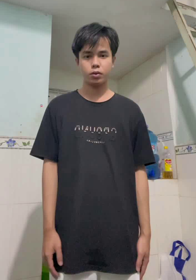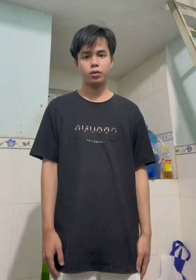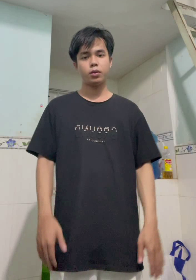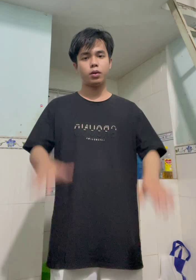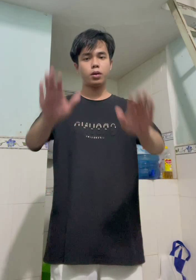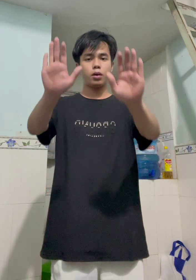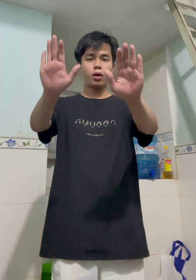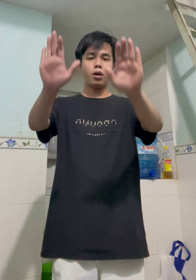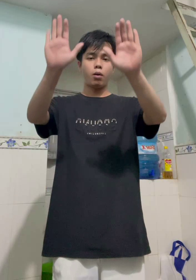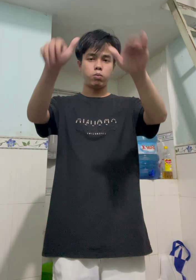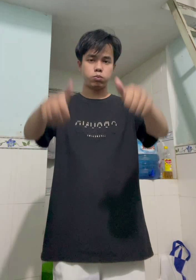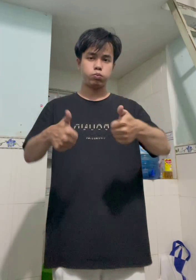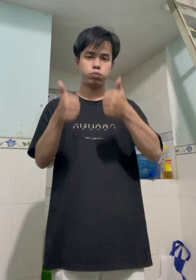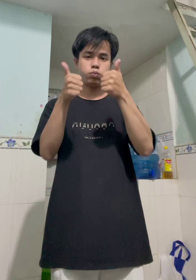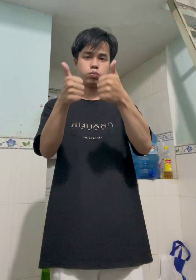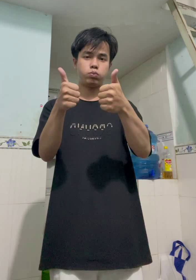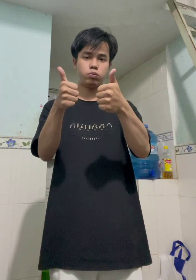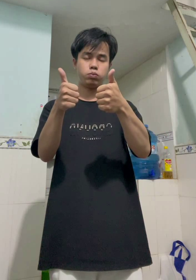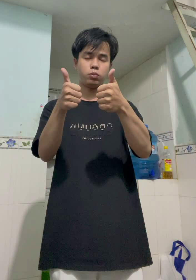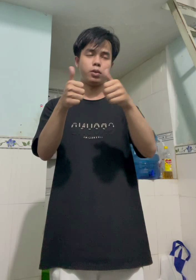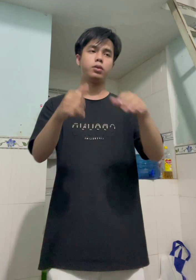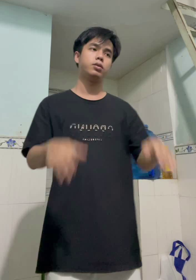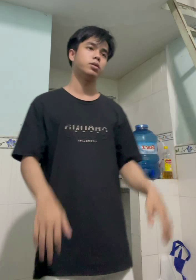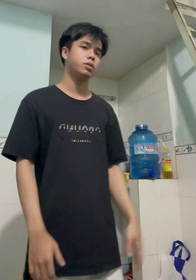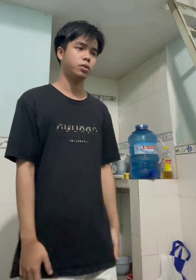tuyet voi